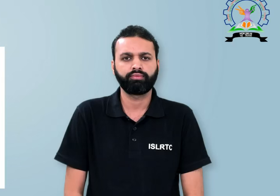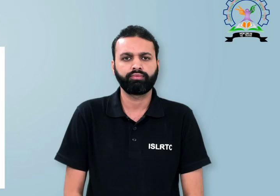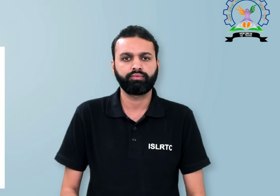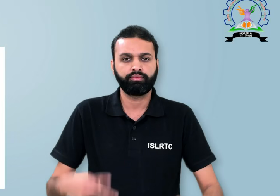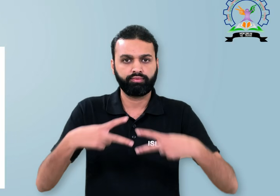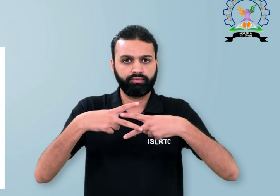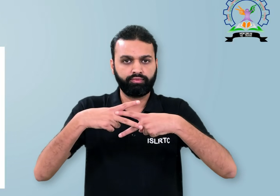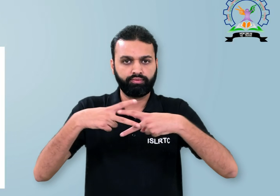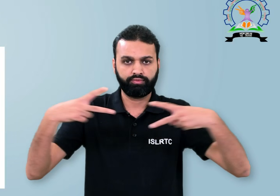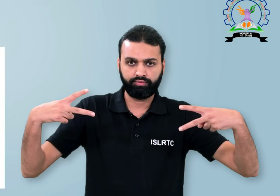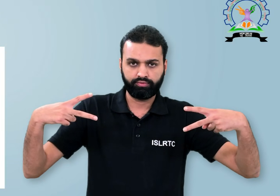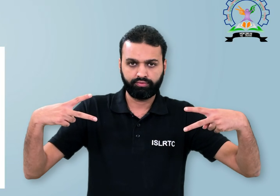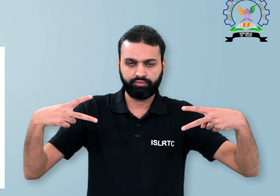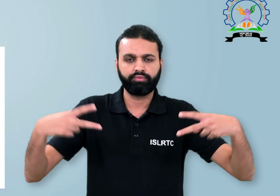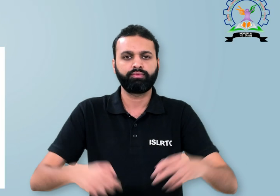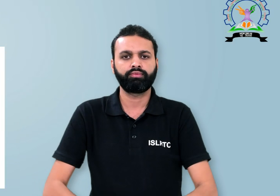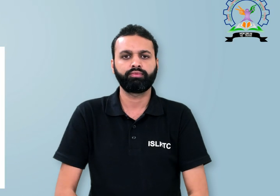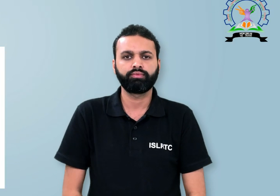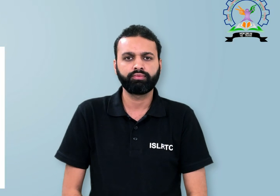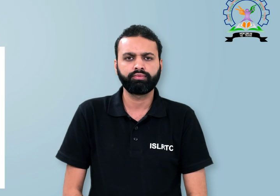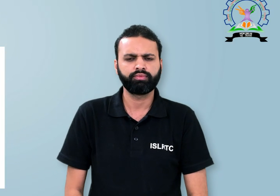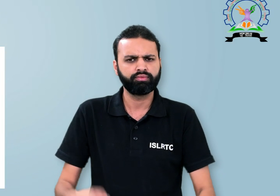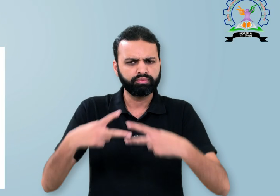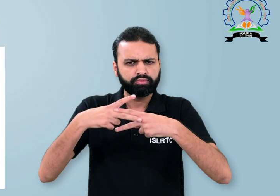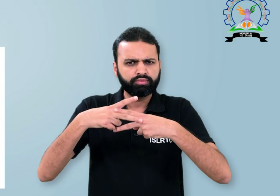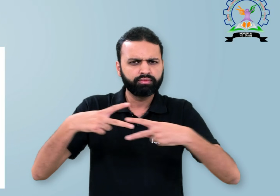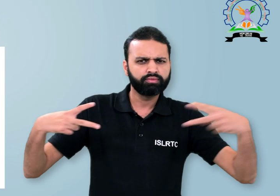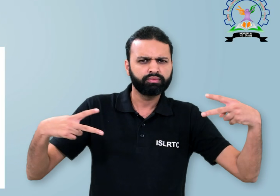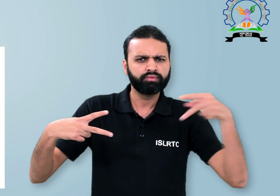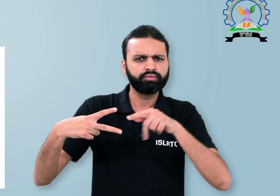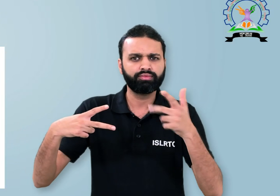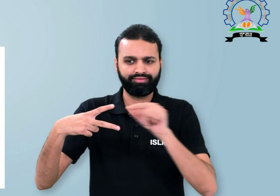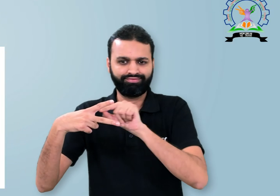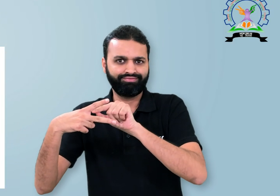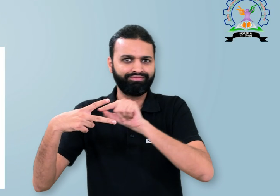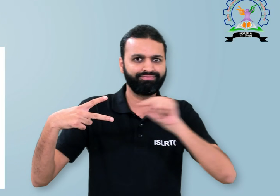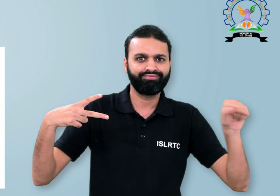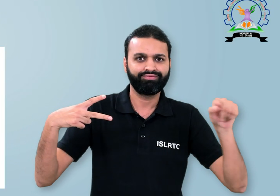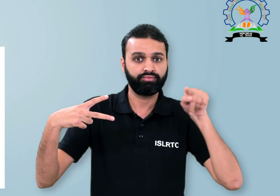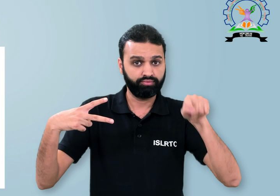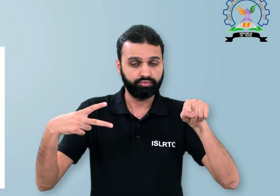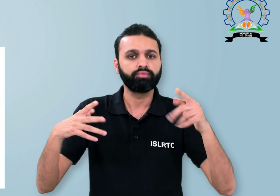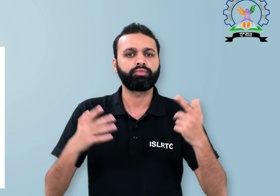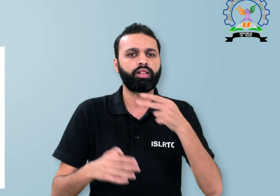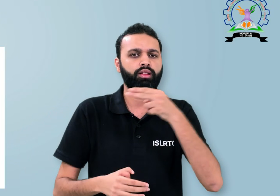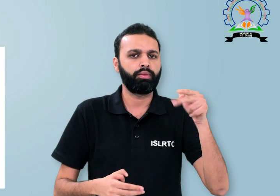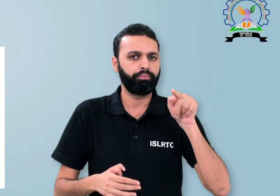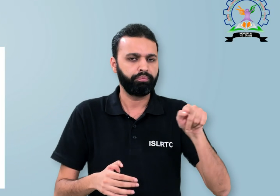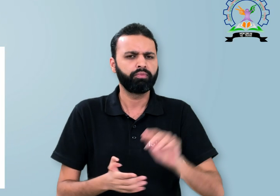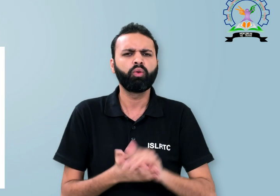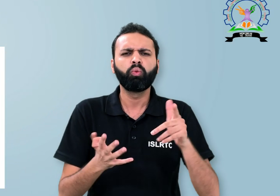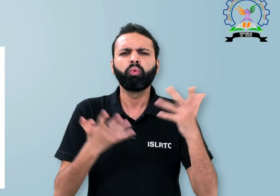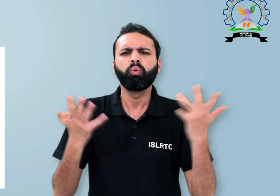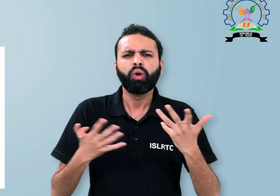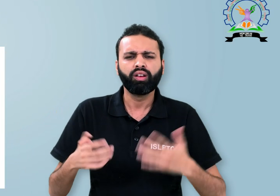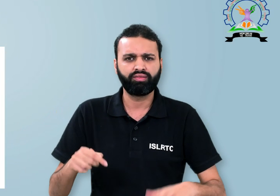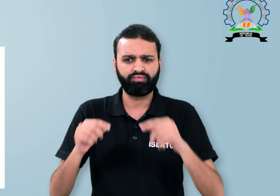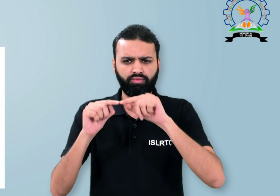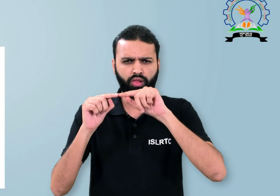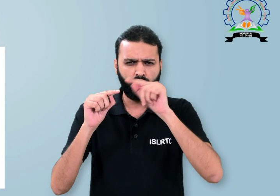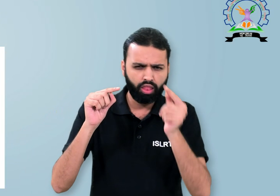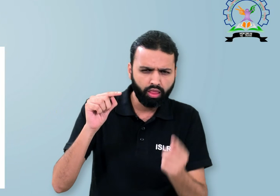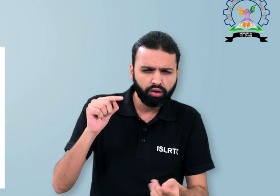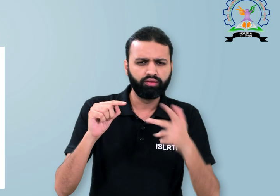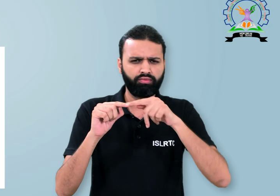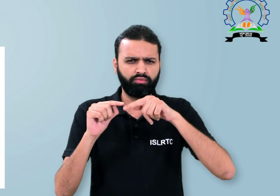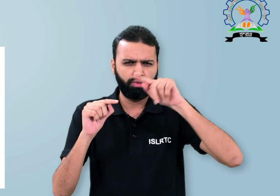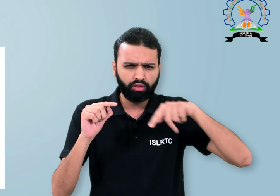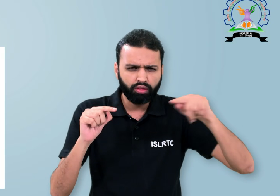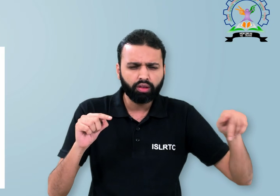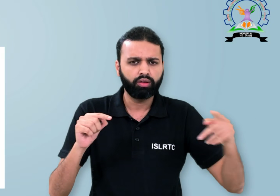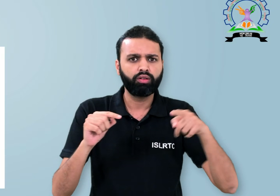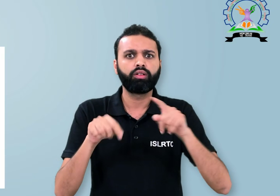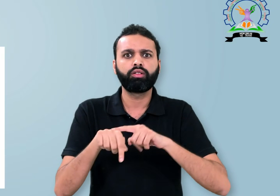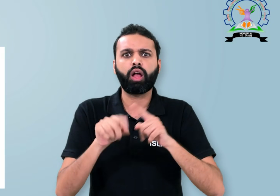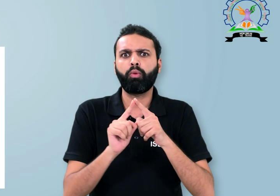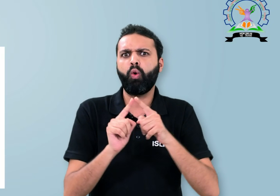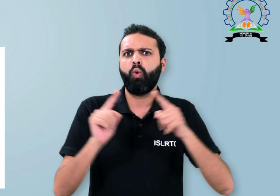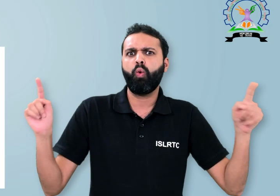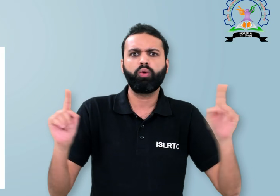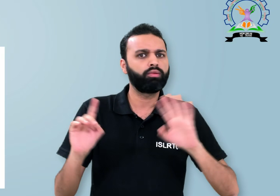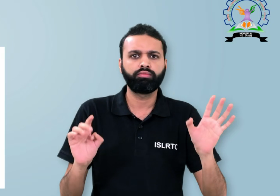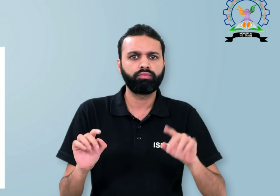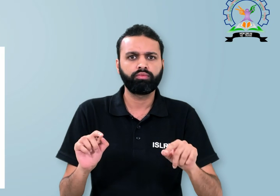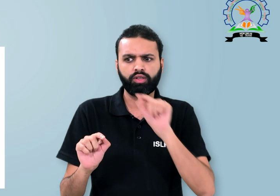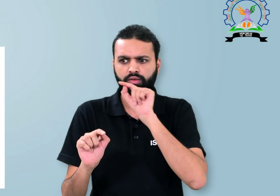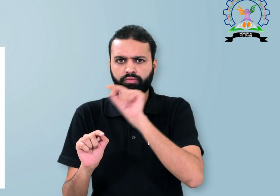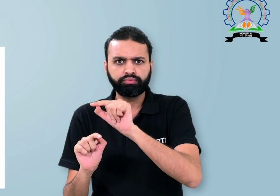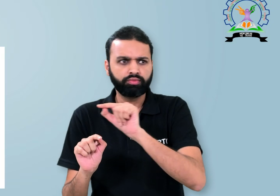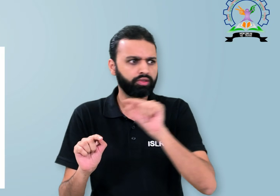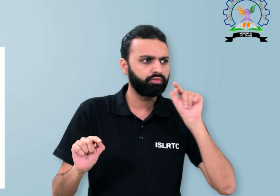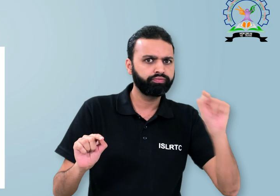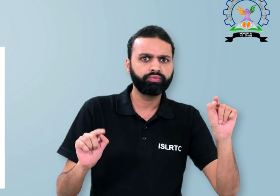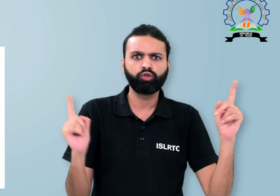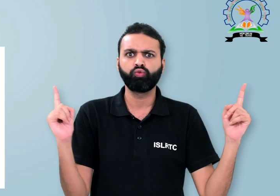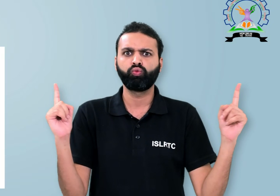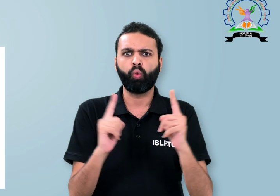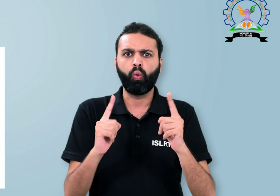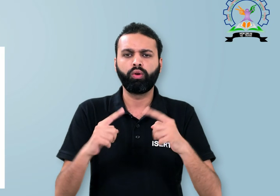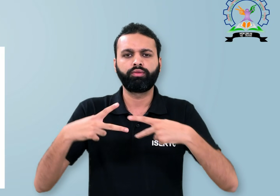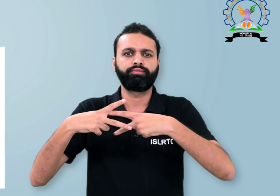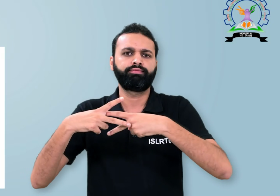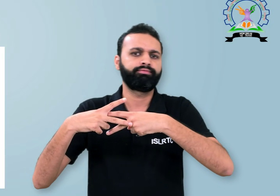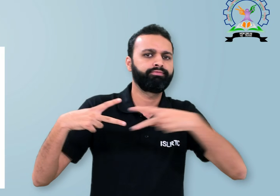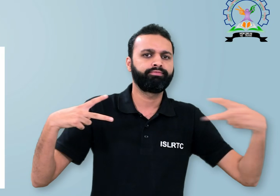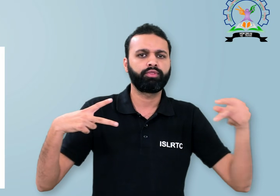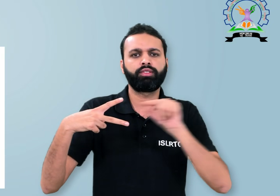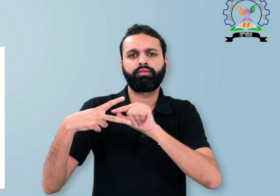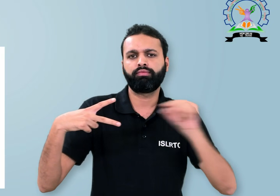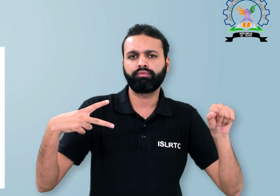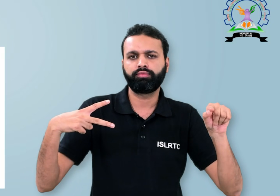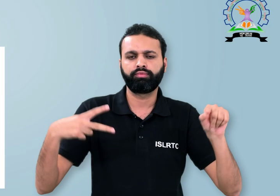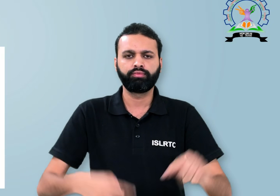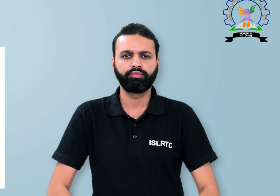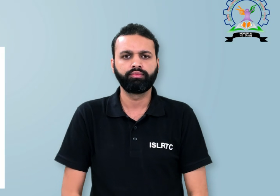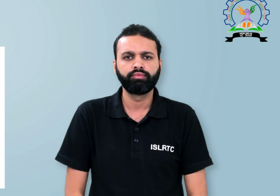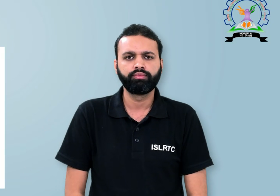Straight Line A straight line is a line traced by a point that is travelling in a fixed direction having zero curvature. In simpler words, straight lines can also be said as the shortest paths between two points.